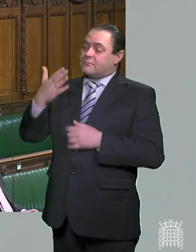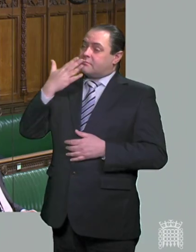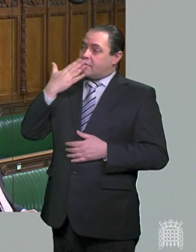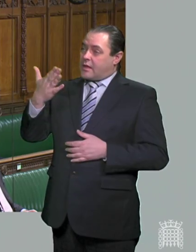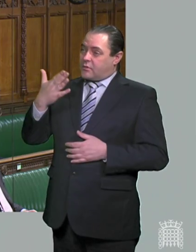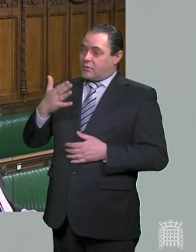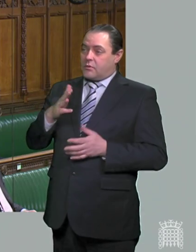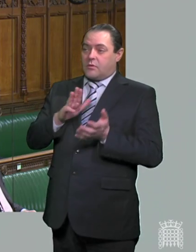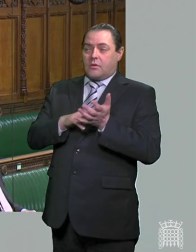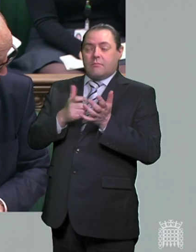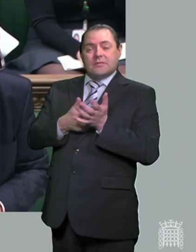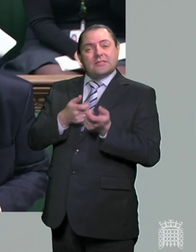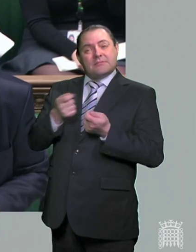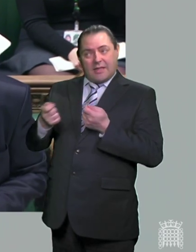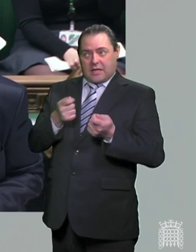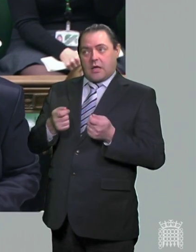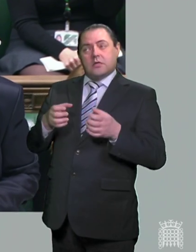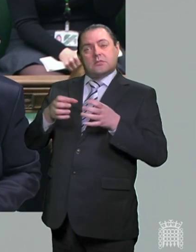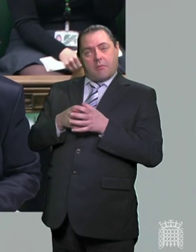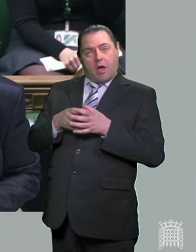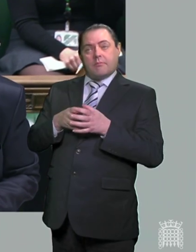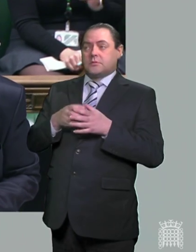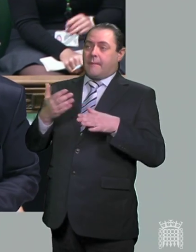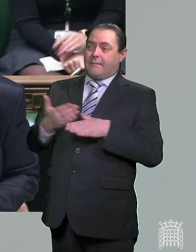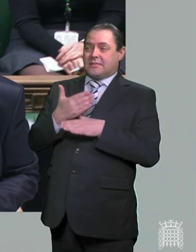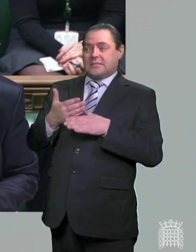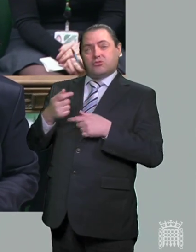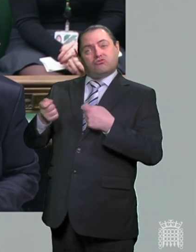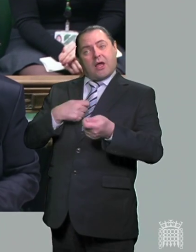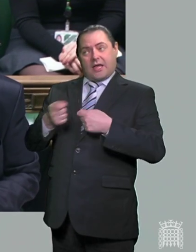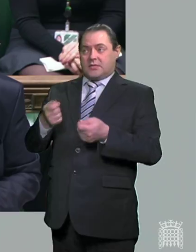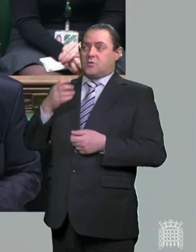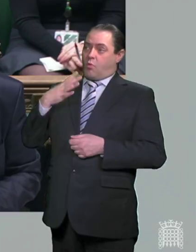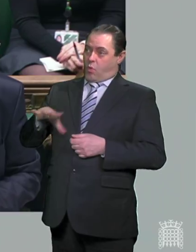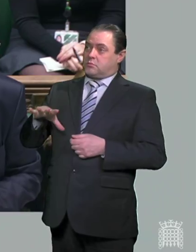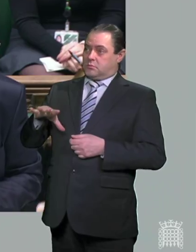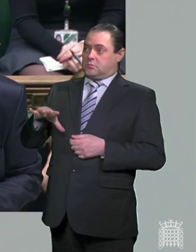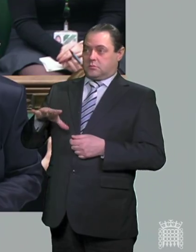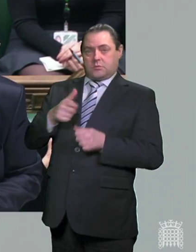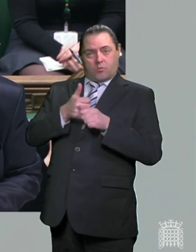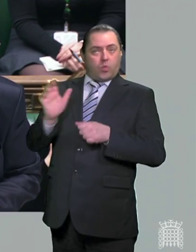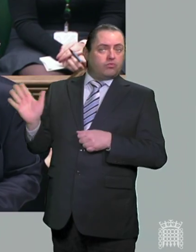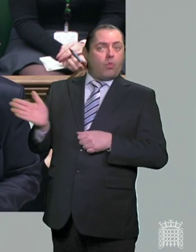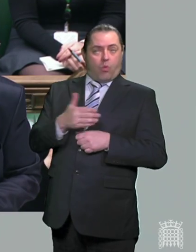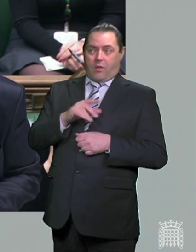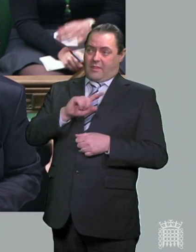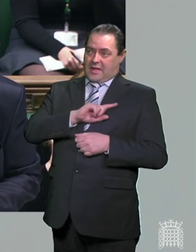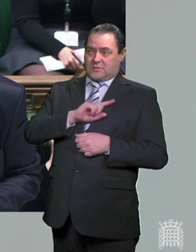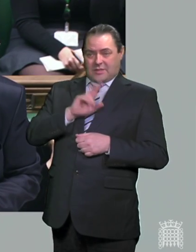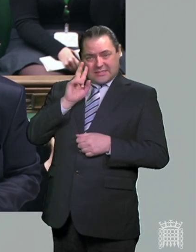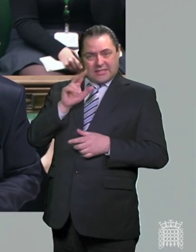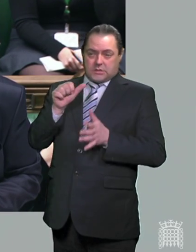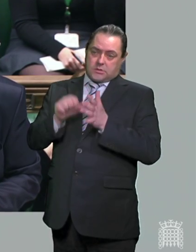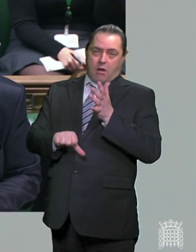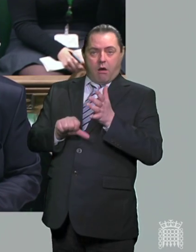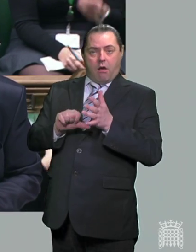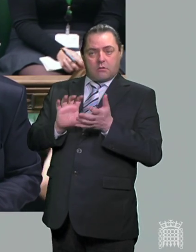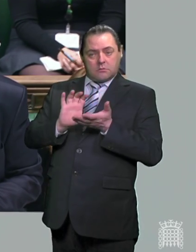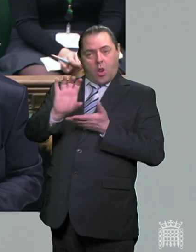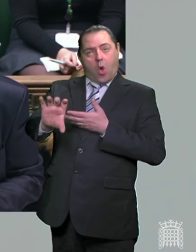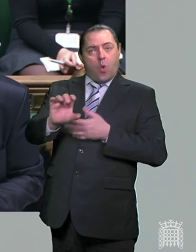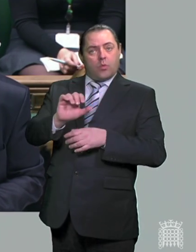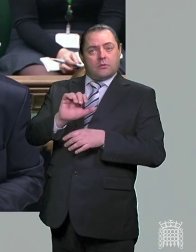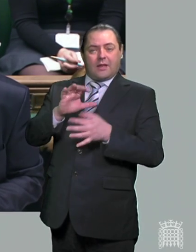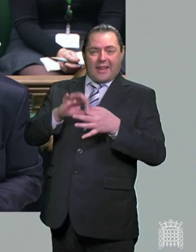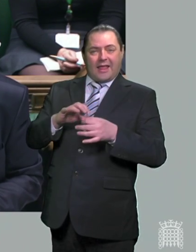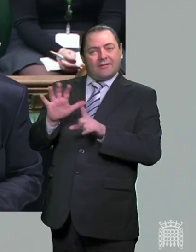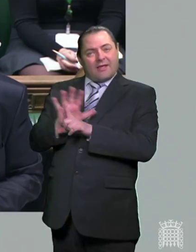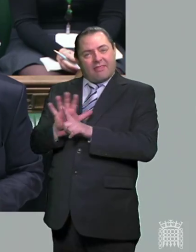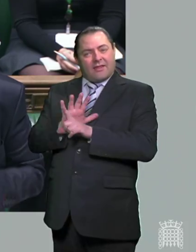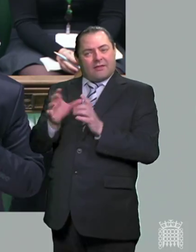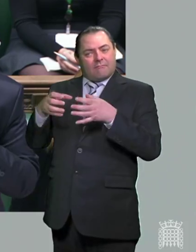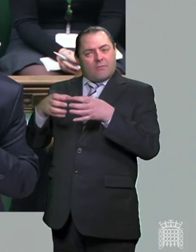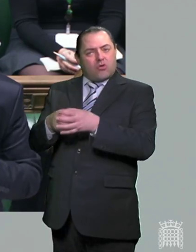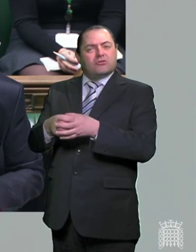The Department for Business and Trade is keen to support entrepreneurs from all communities, as evidenced by a disproportionately high proportion of start-up loans accessed by ethnic minority-led businesses.